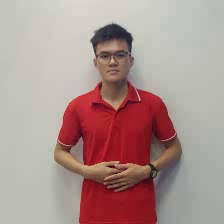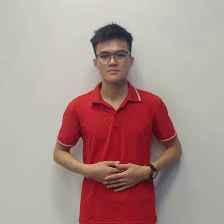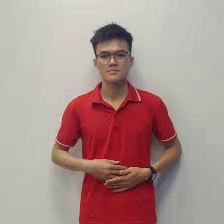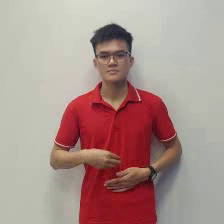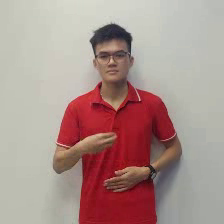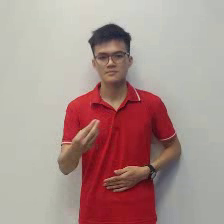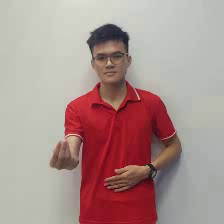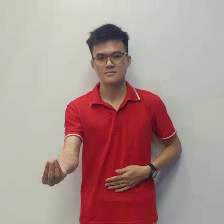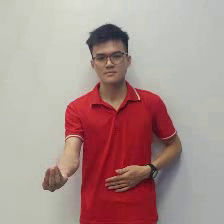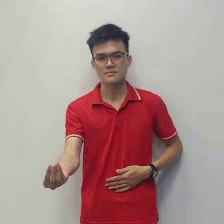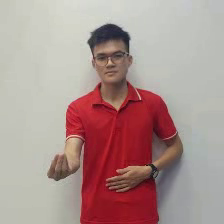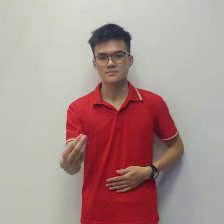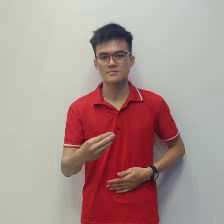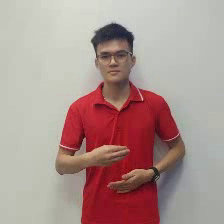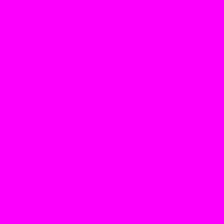Mua